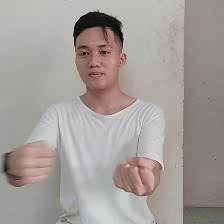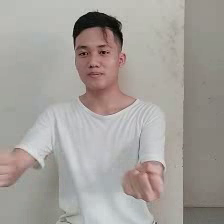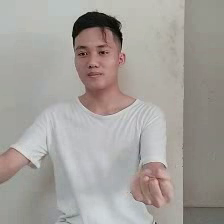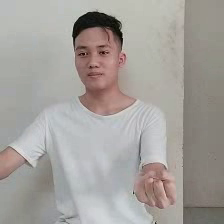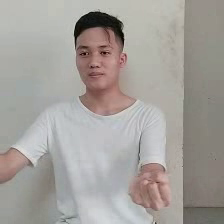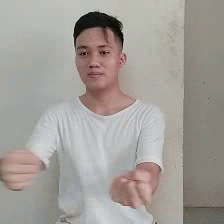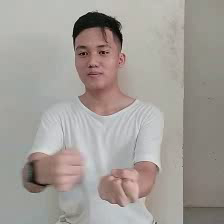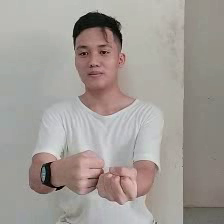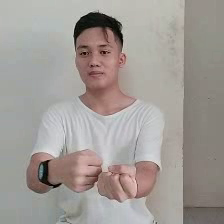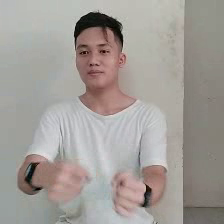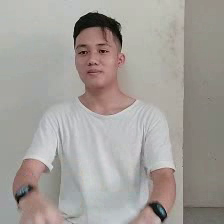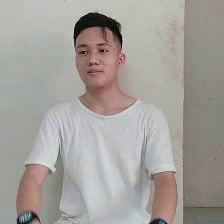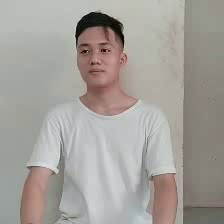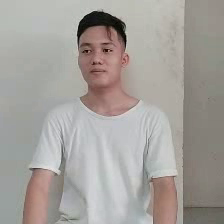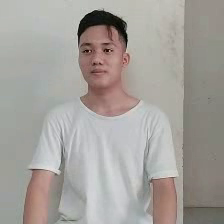Ủng hộ